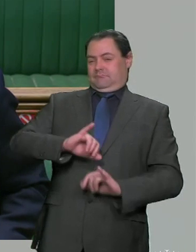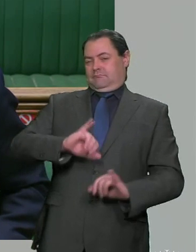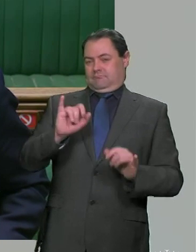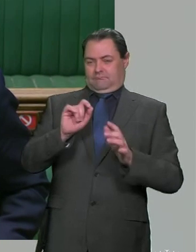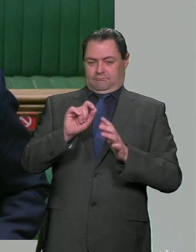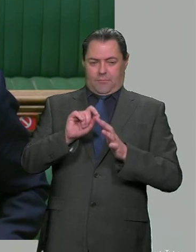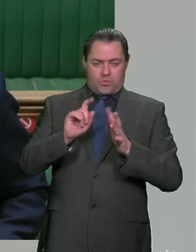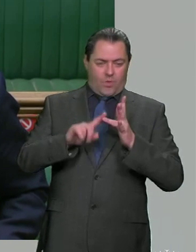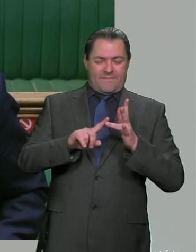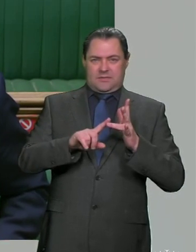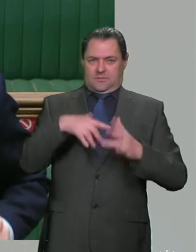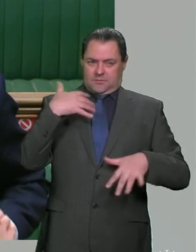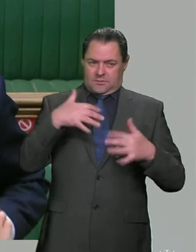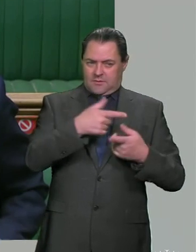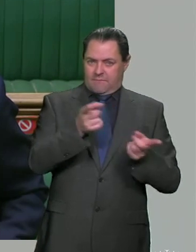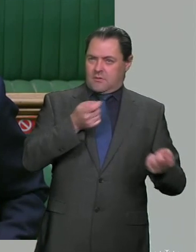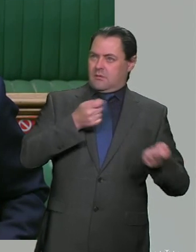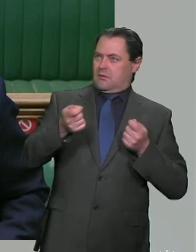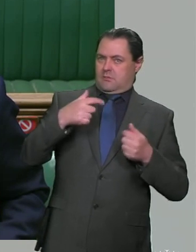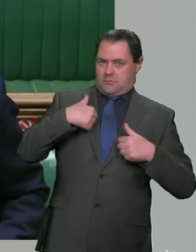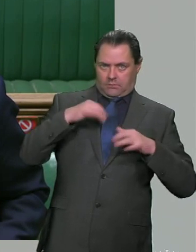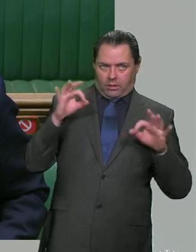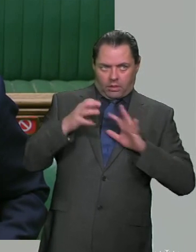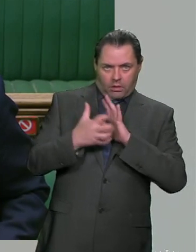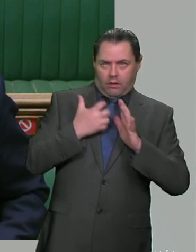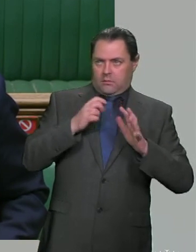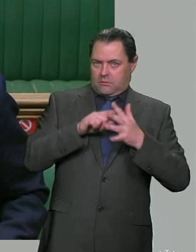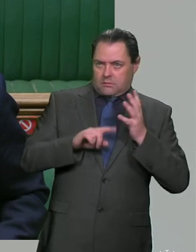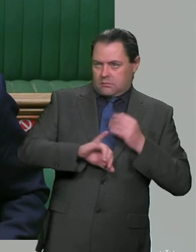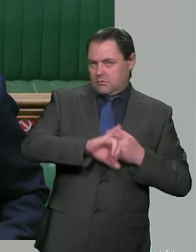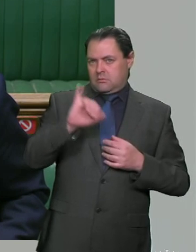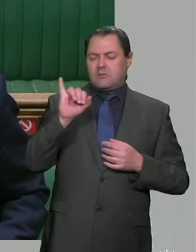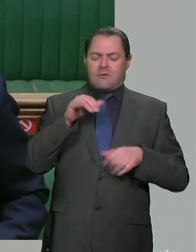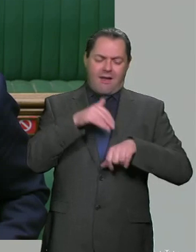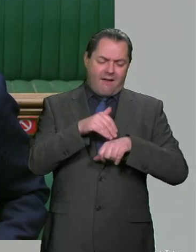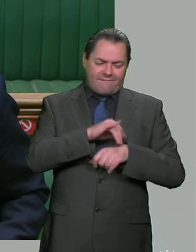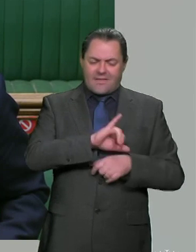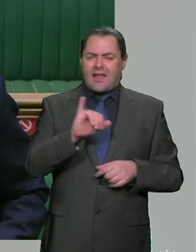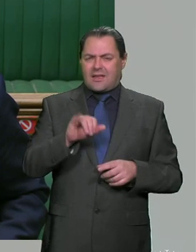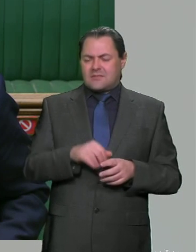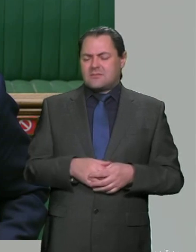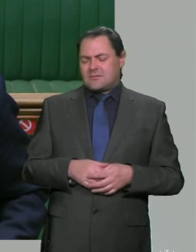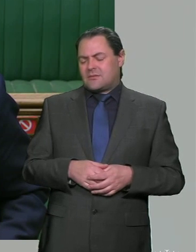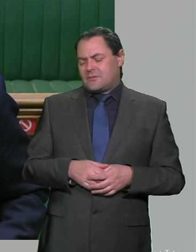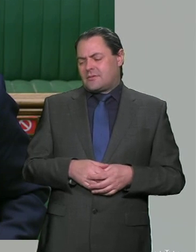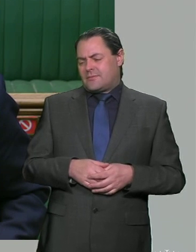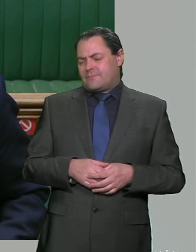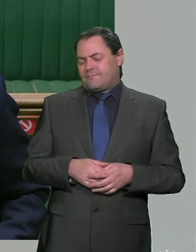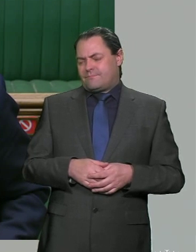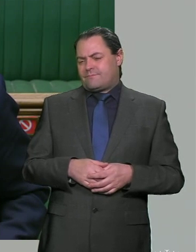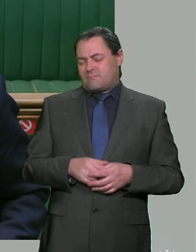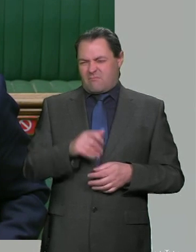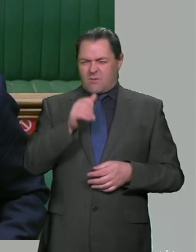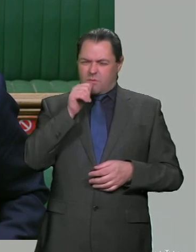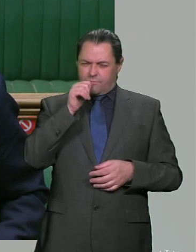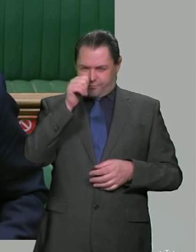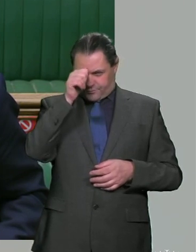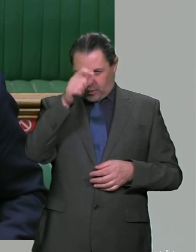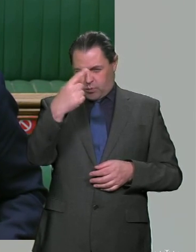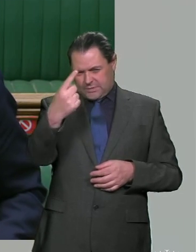I have met some of the postmasters and sub-postmasters who have been affected by that miscarriage of justice.